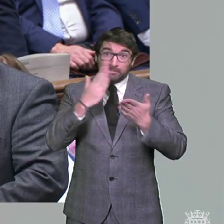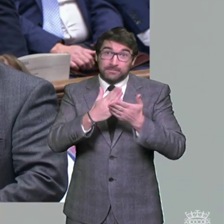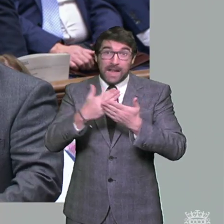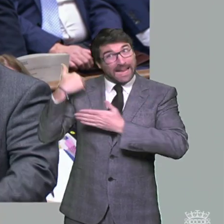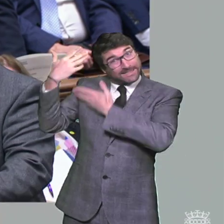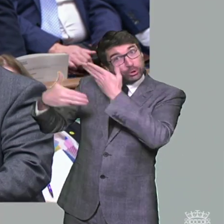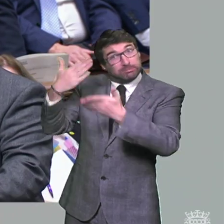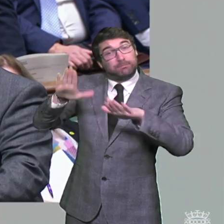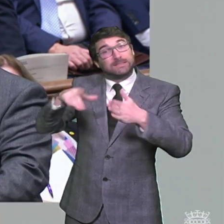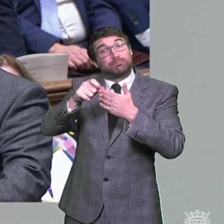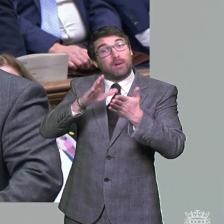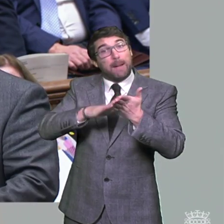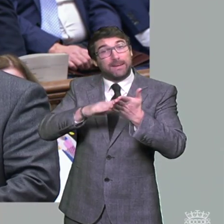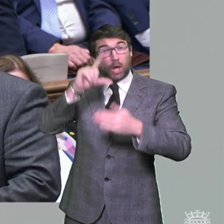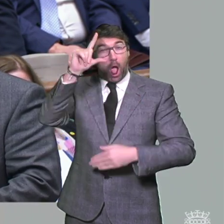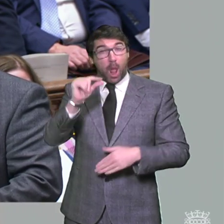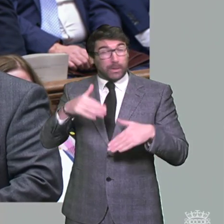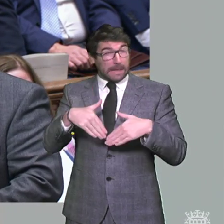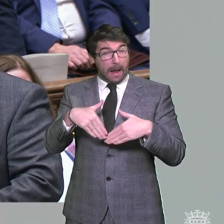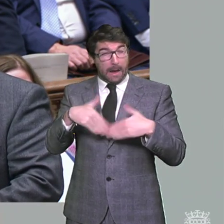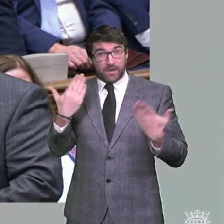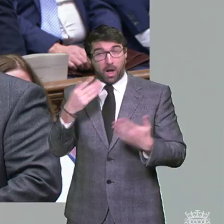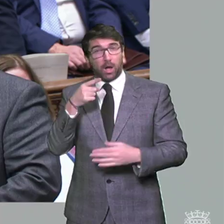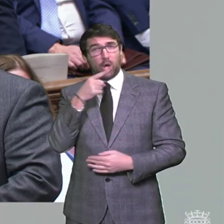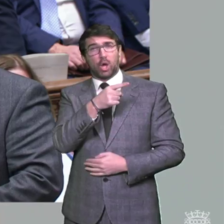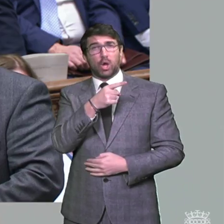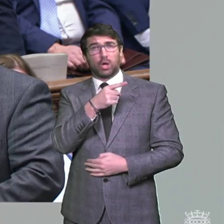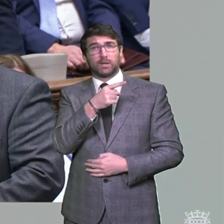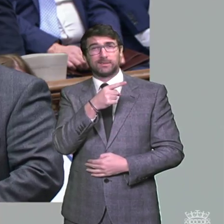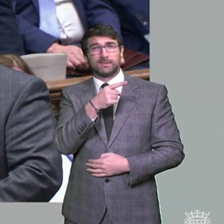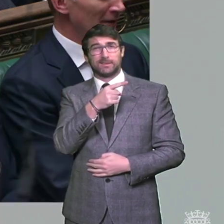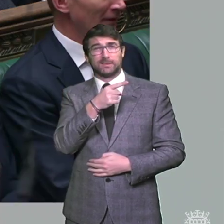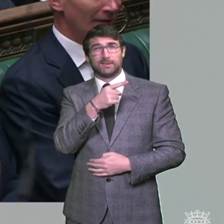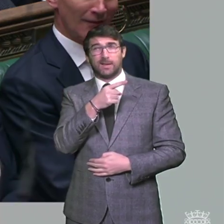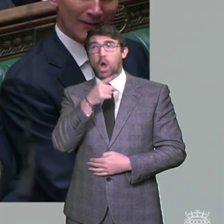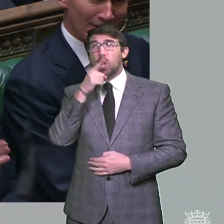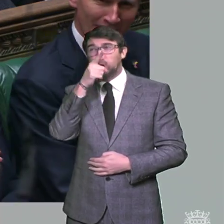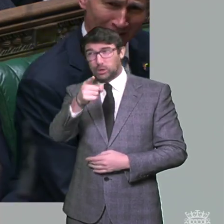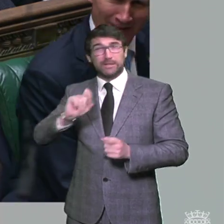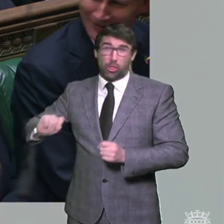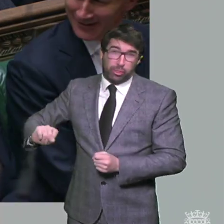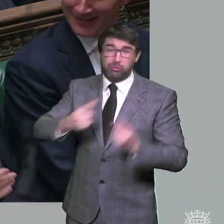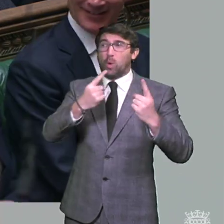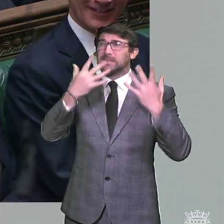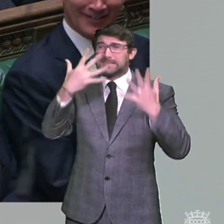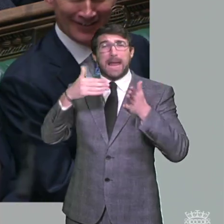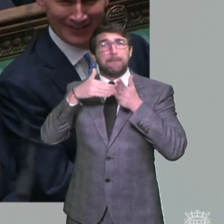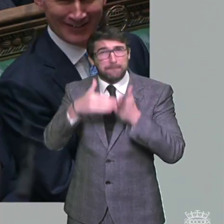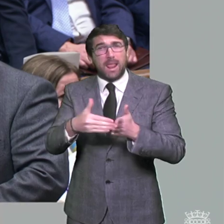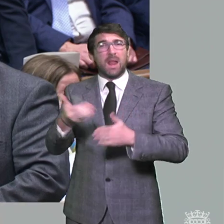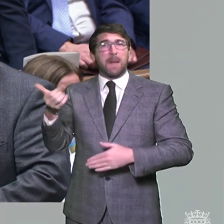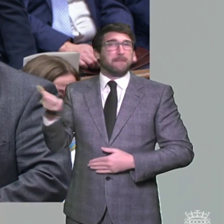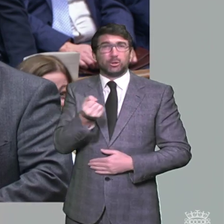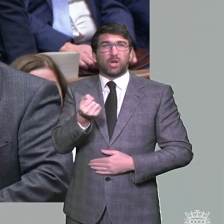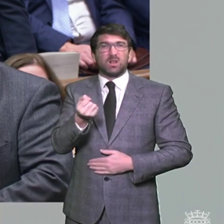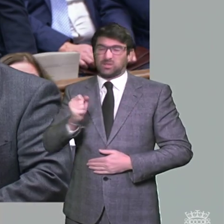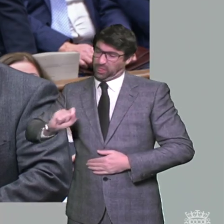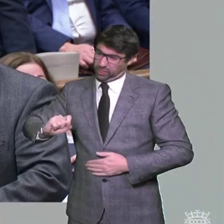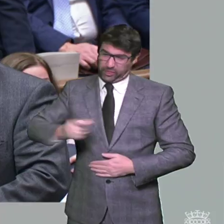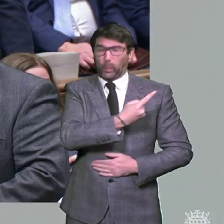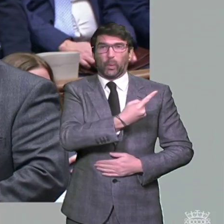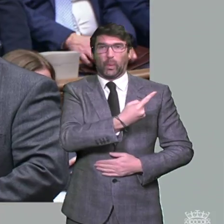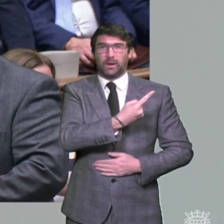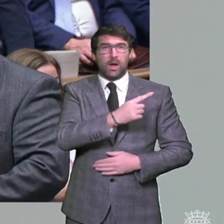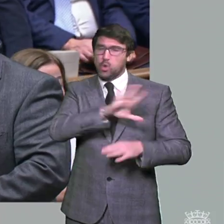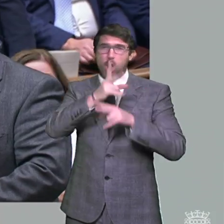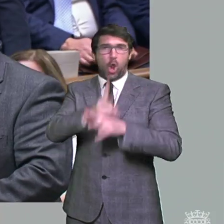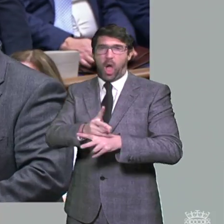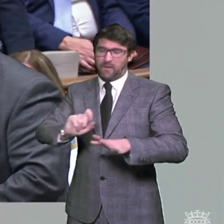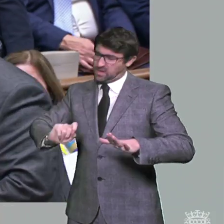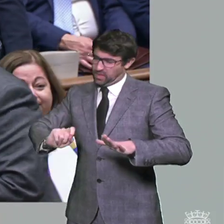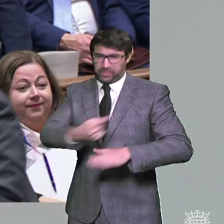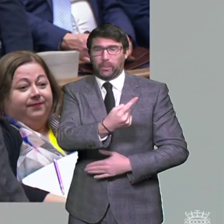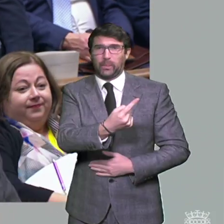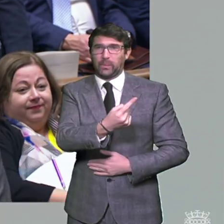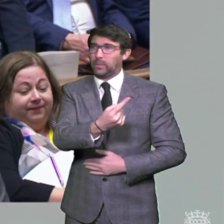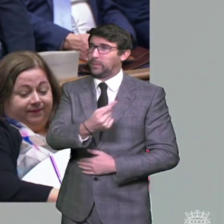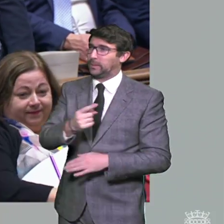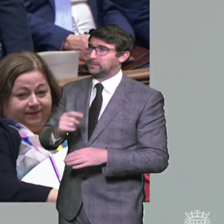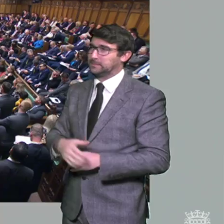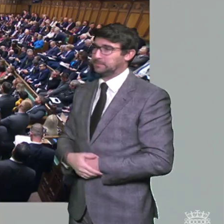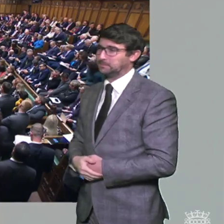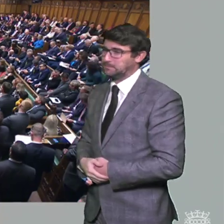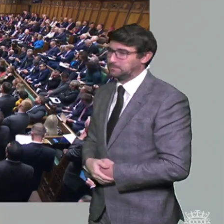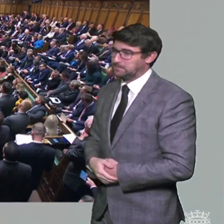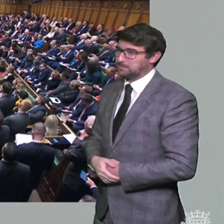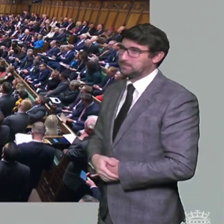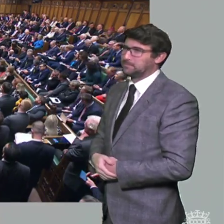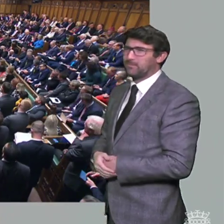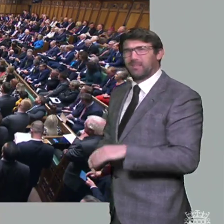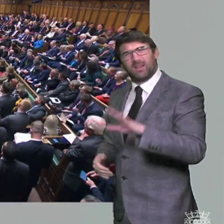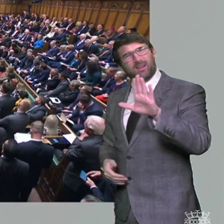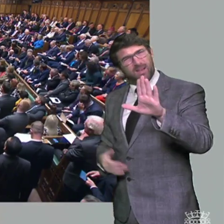She has just thrown 12 million pensioners under the Tory bus, and it is not just pensioners feeling the pain.